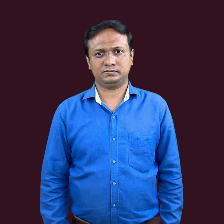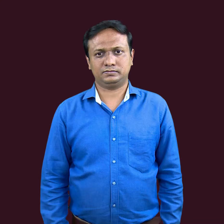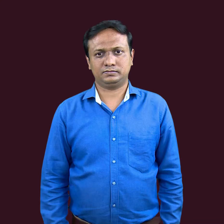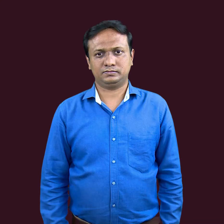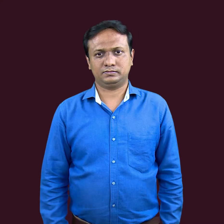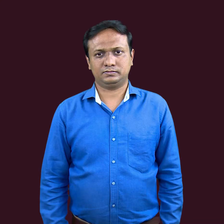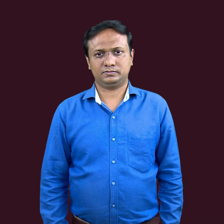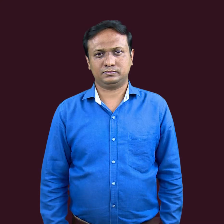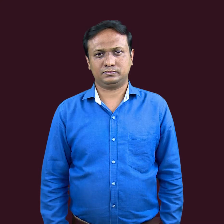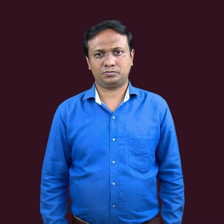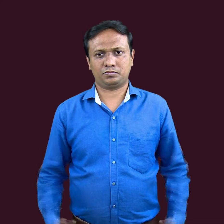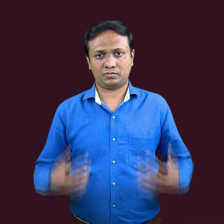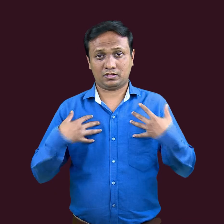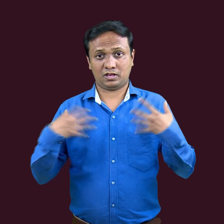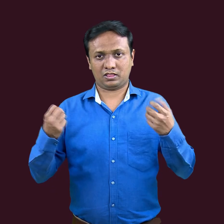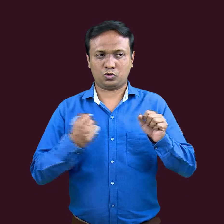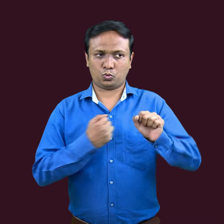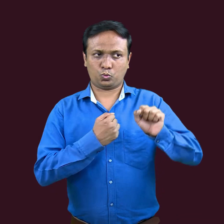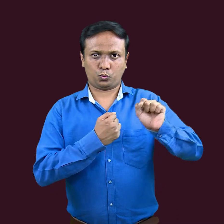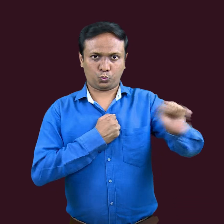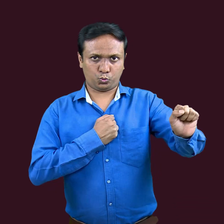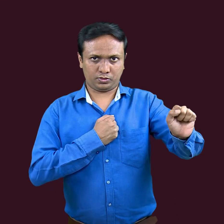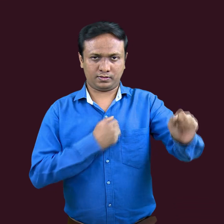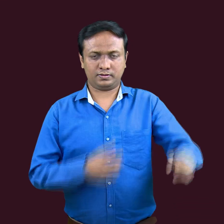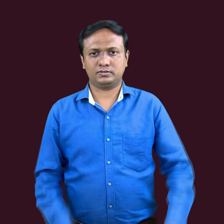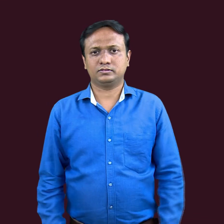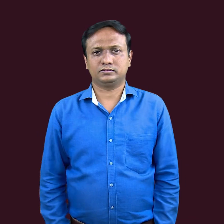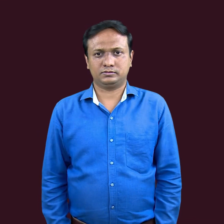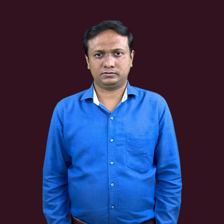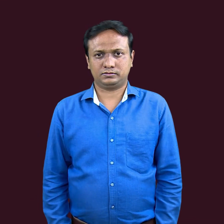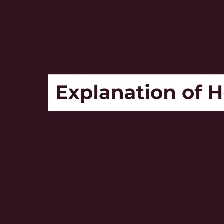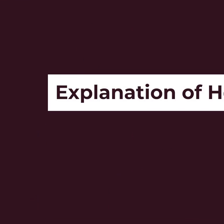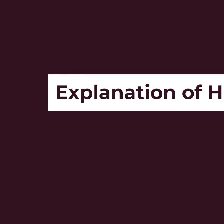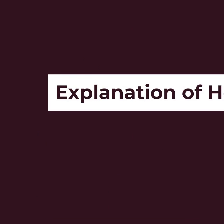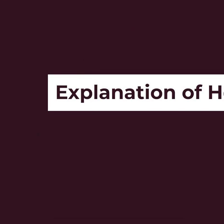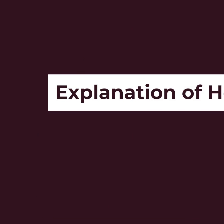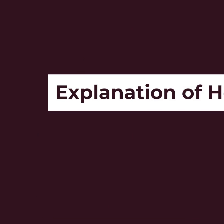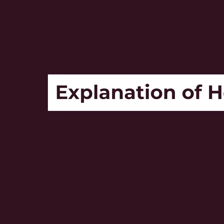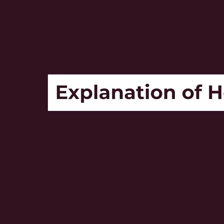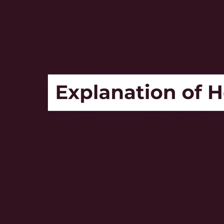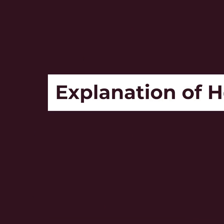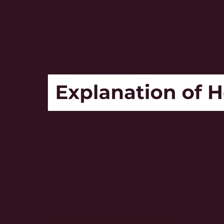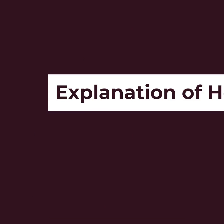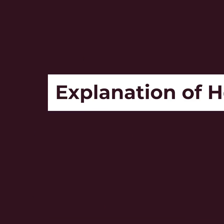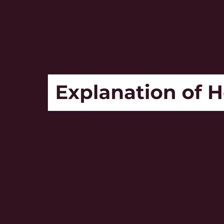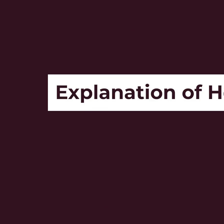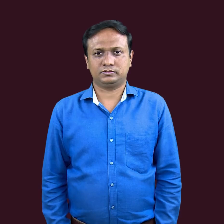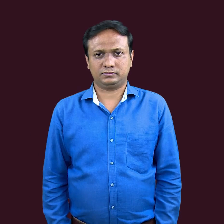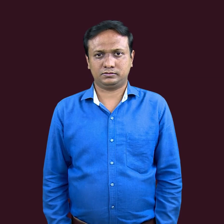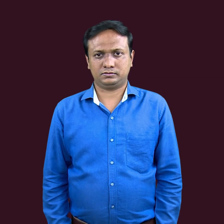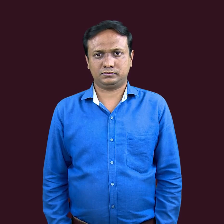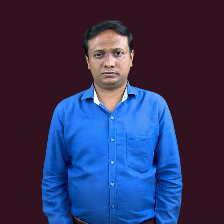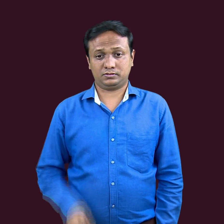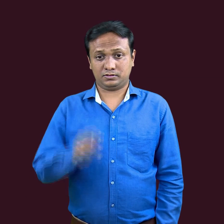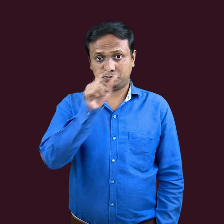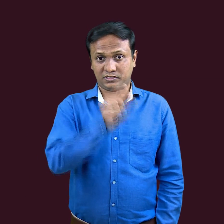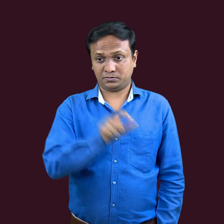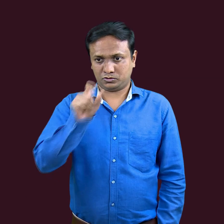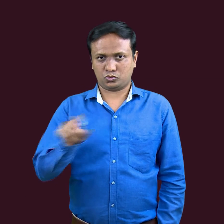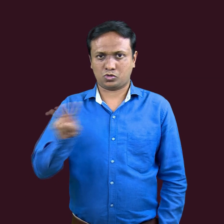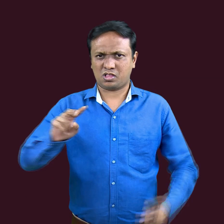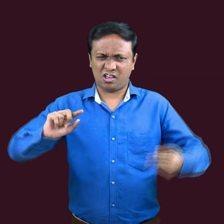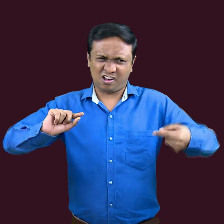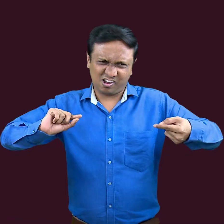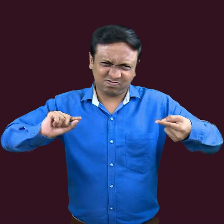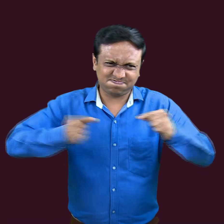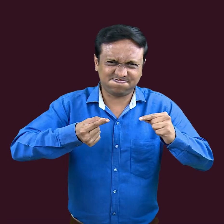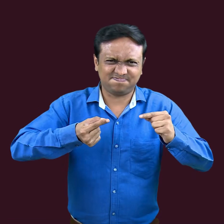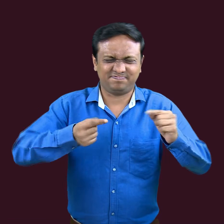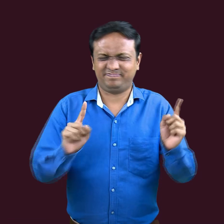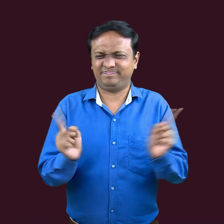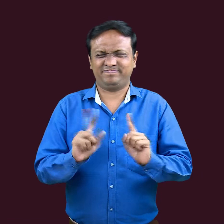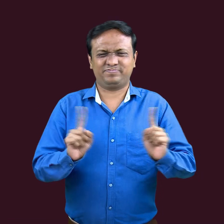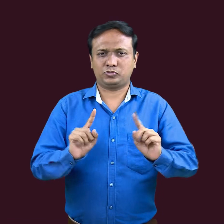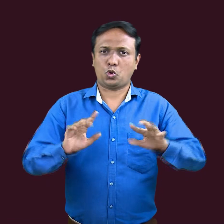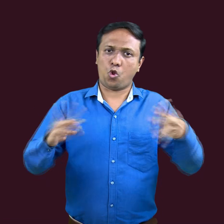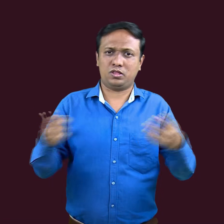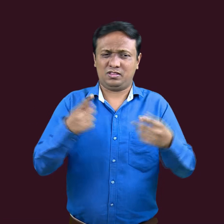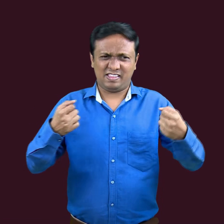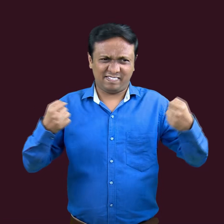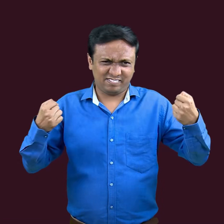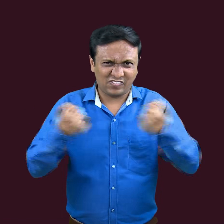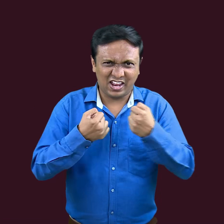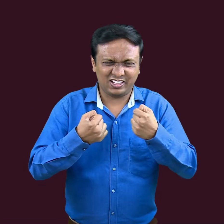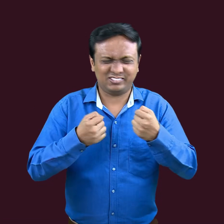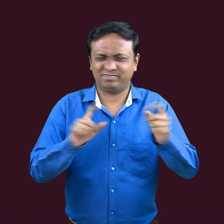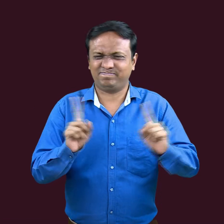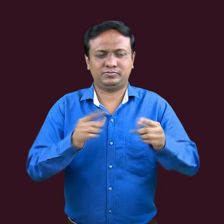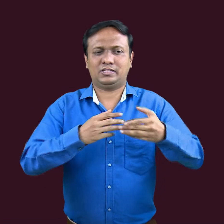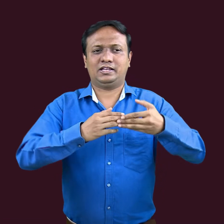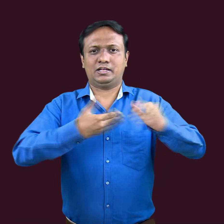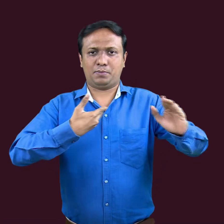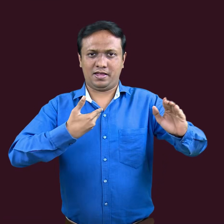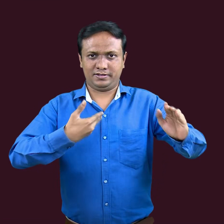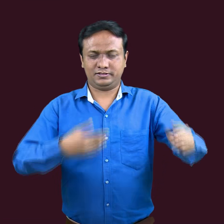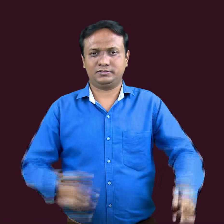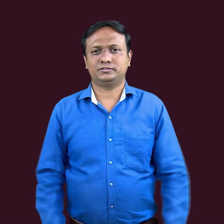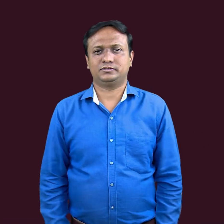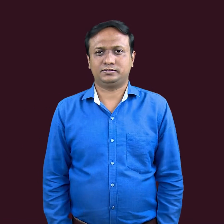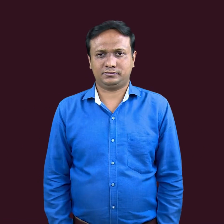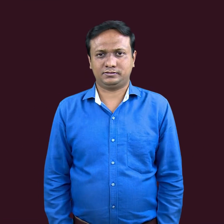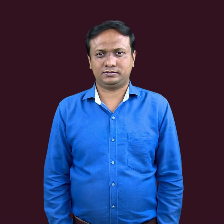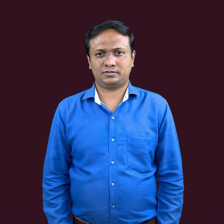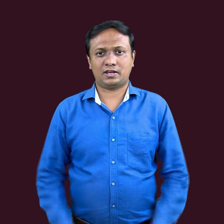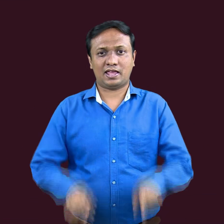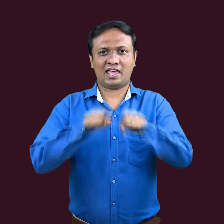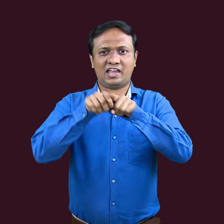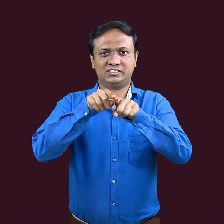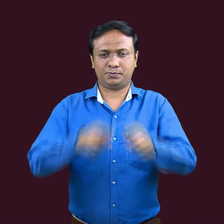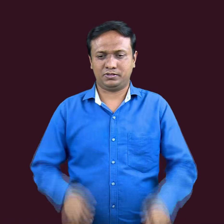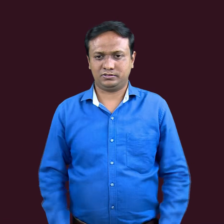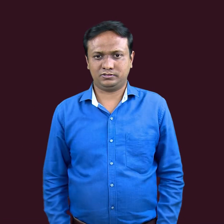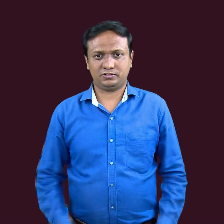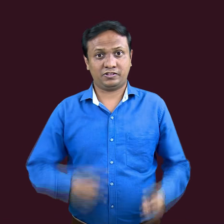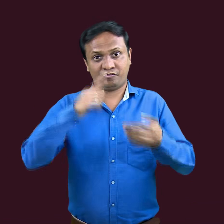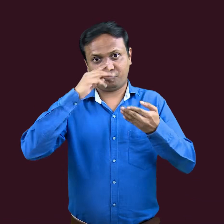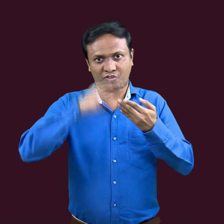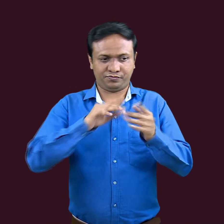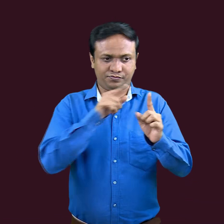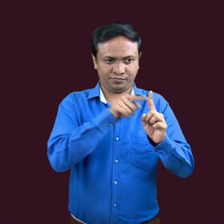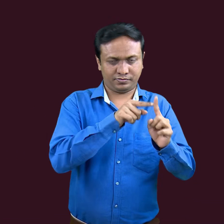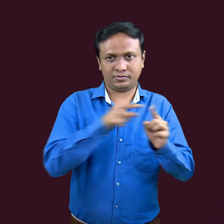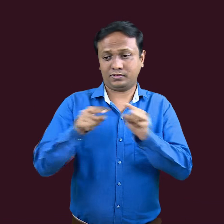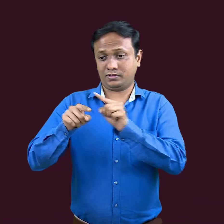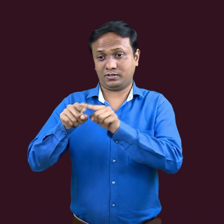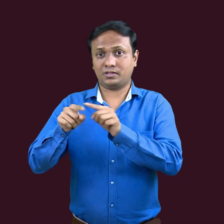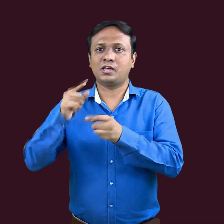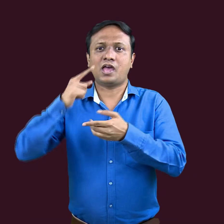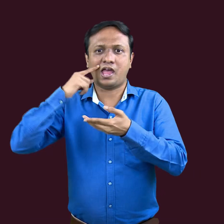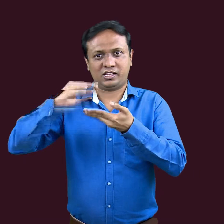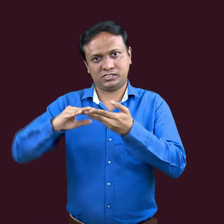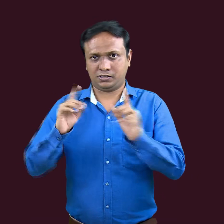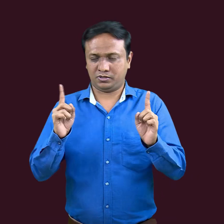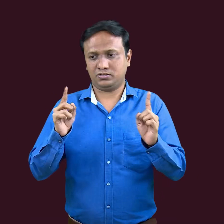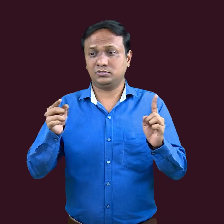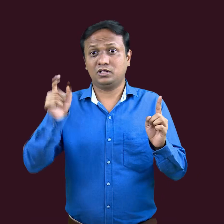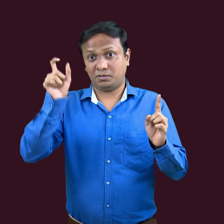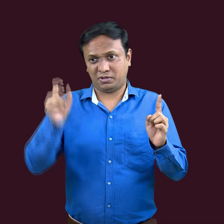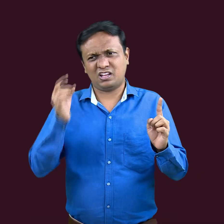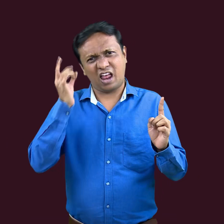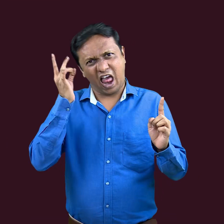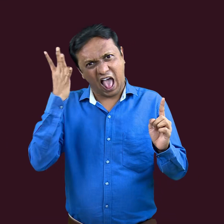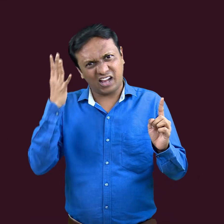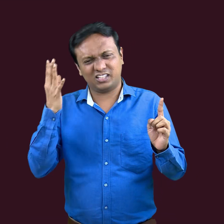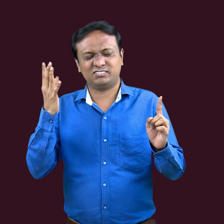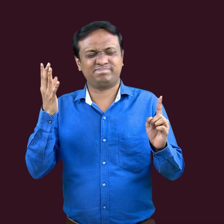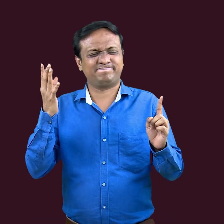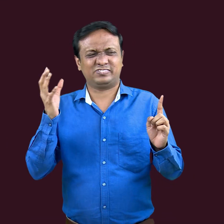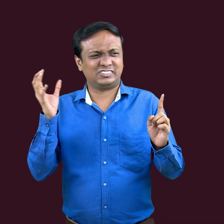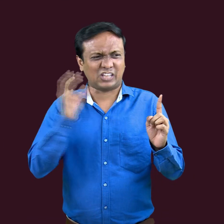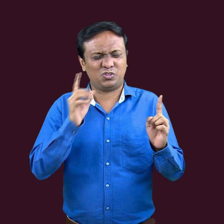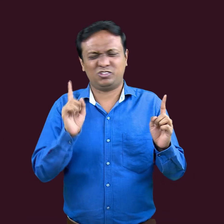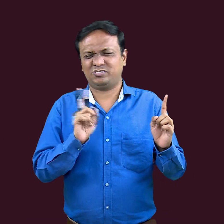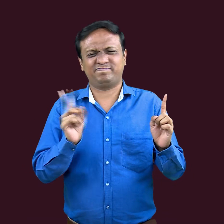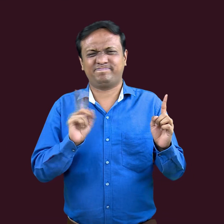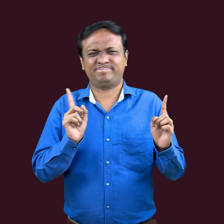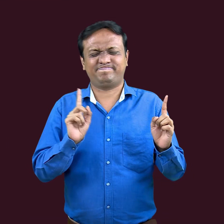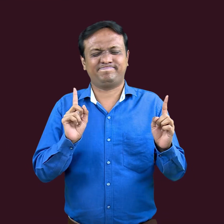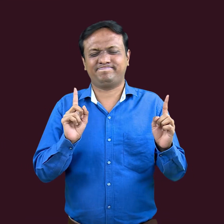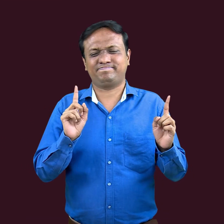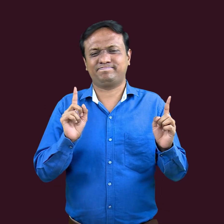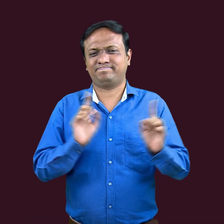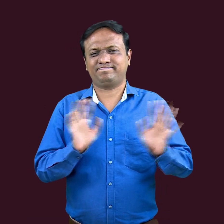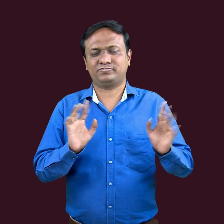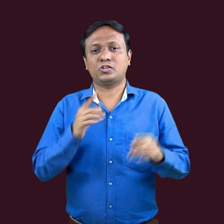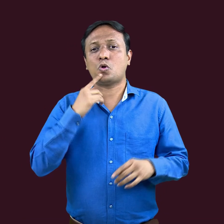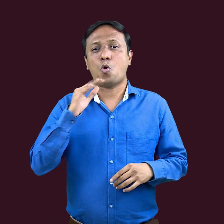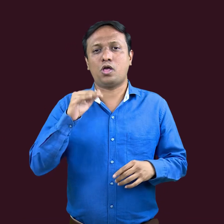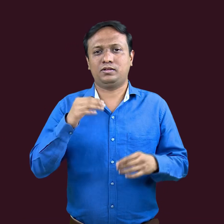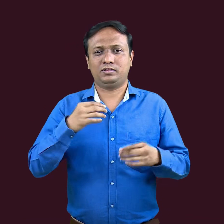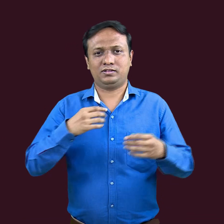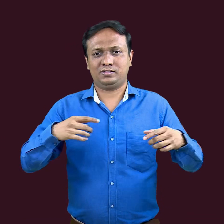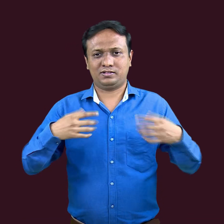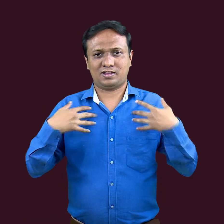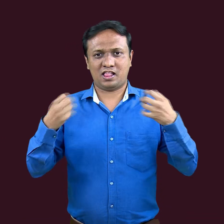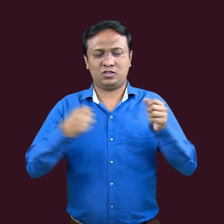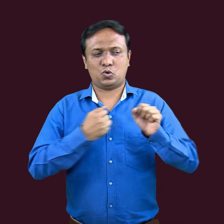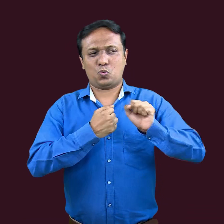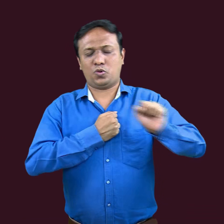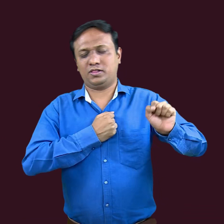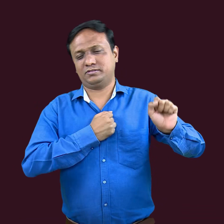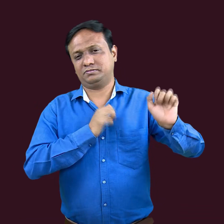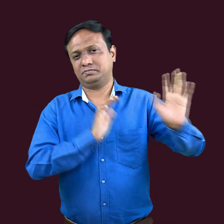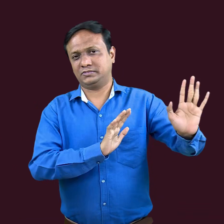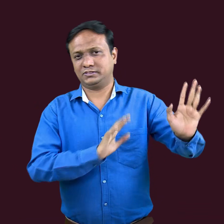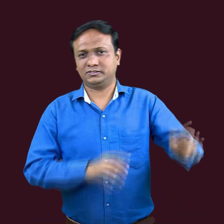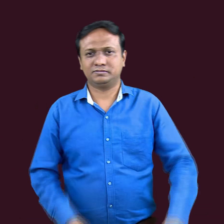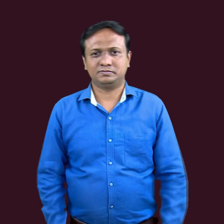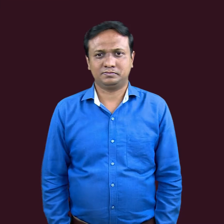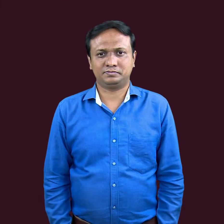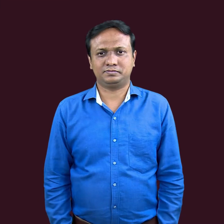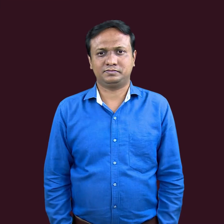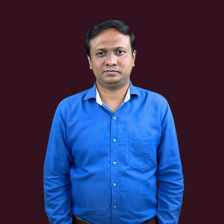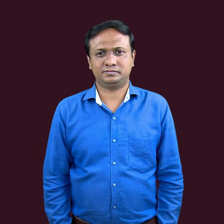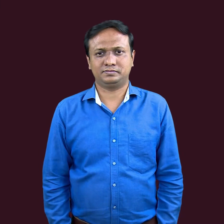Healthy Boundaries